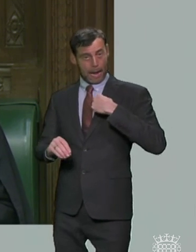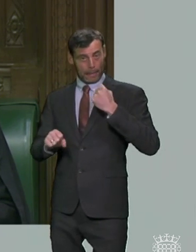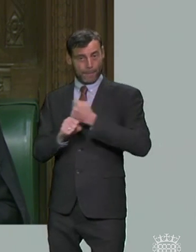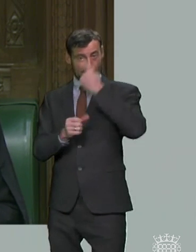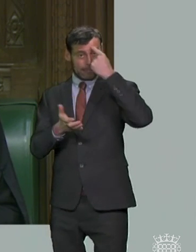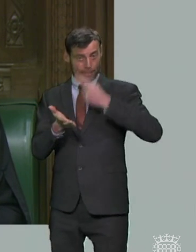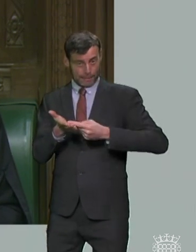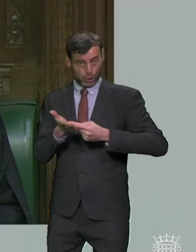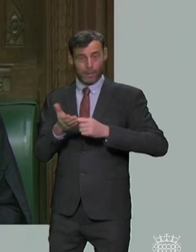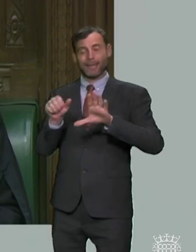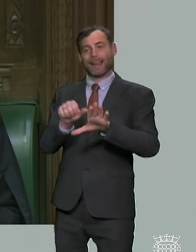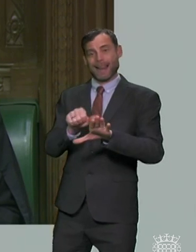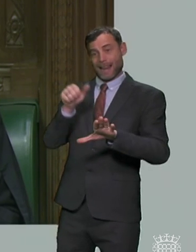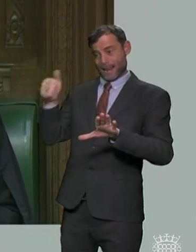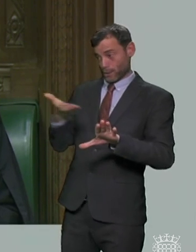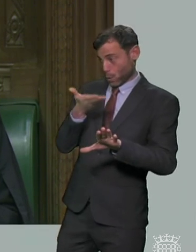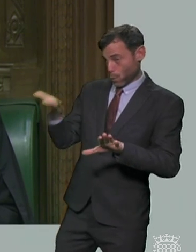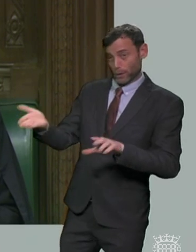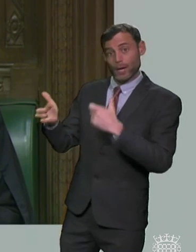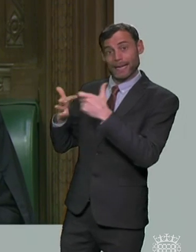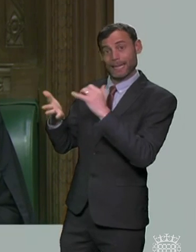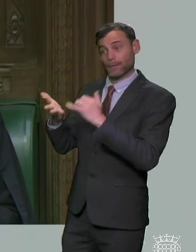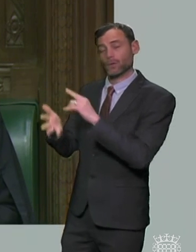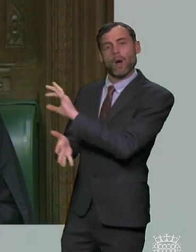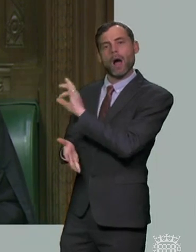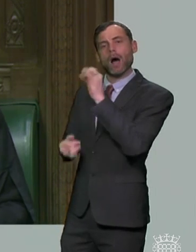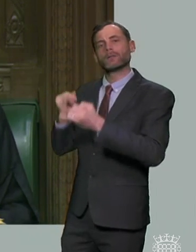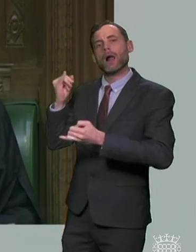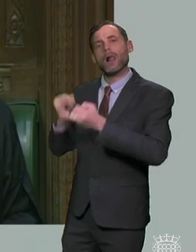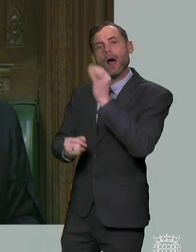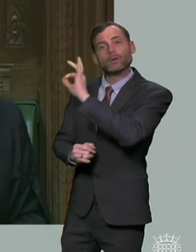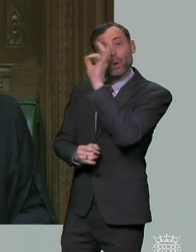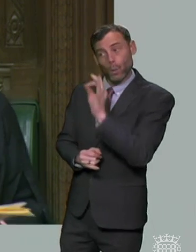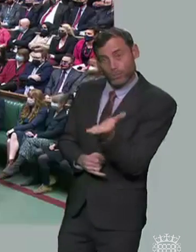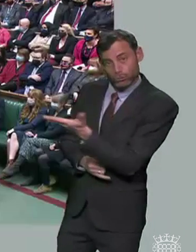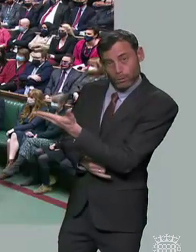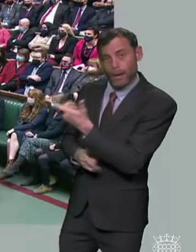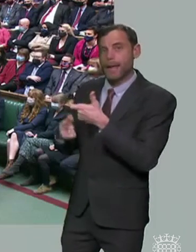The answer is that we are going back to Keir Starmer so that he can ask his final question.